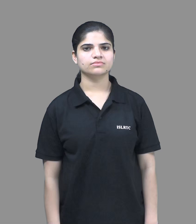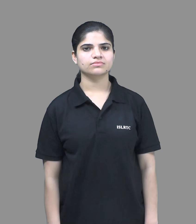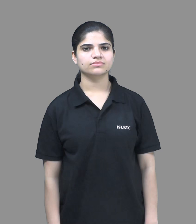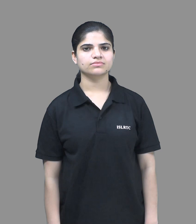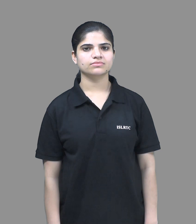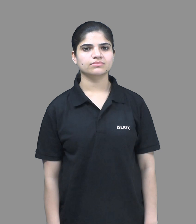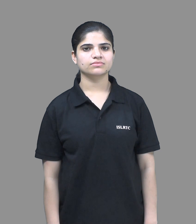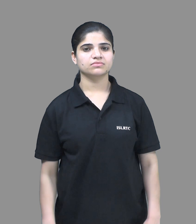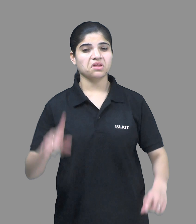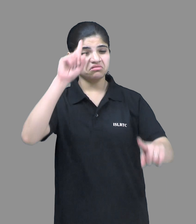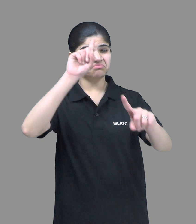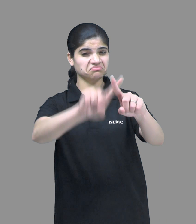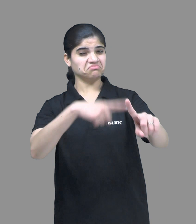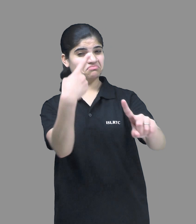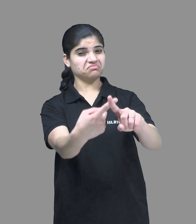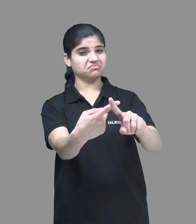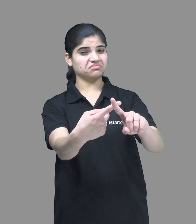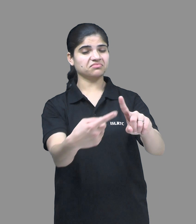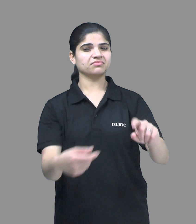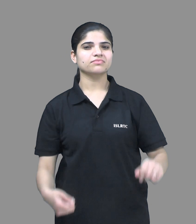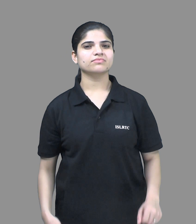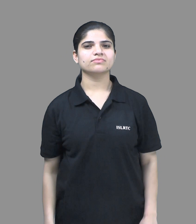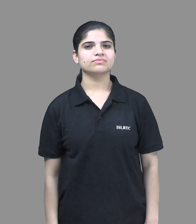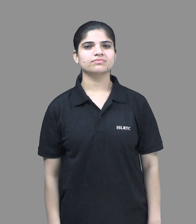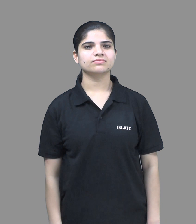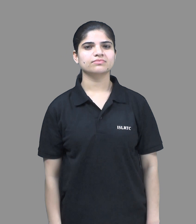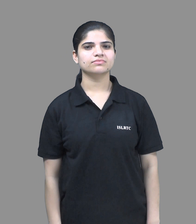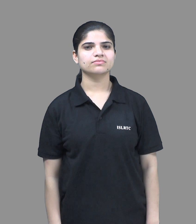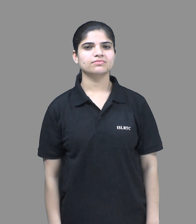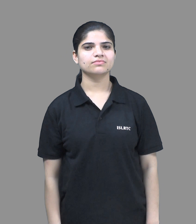Expert Specialist